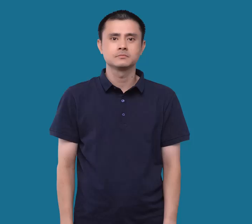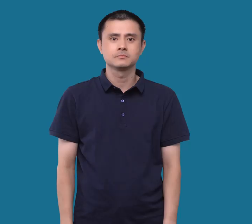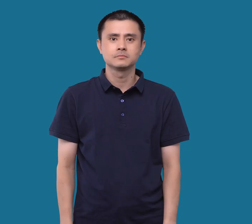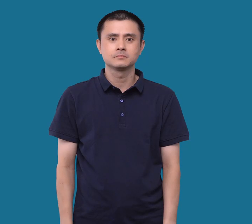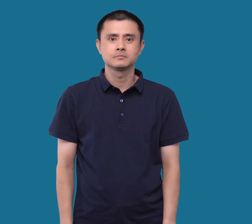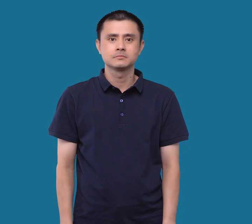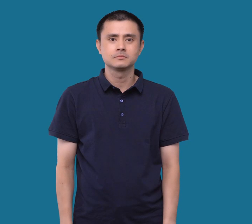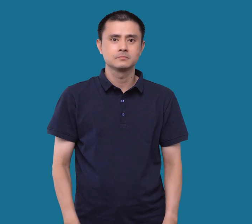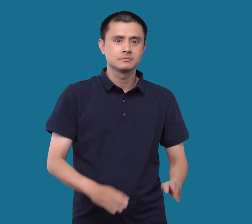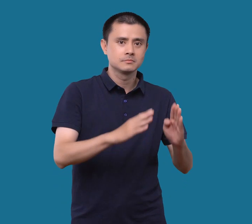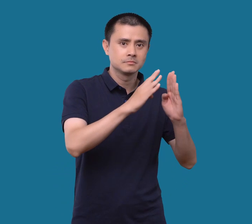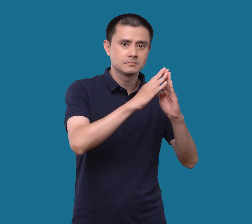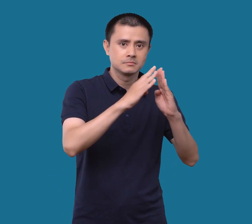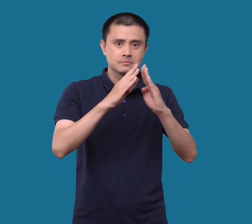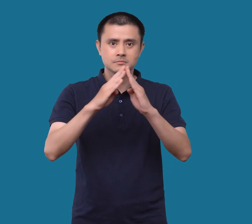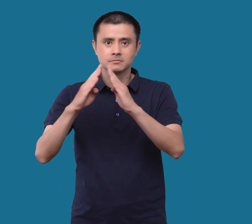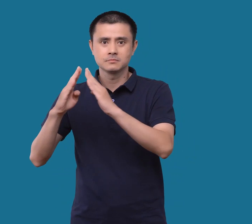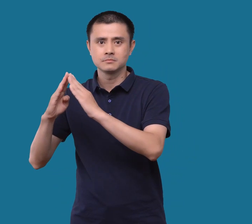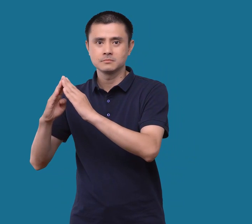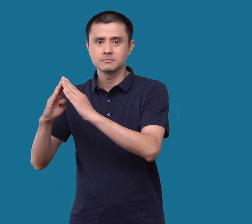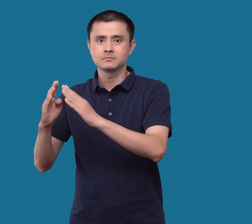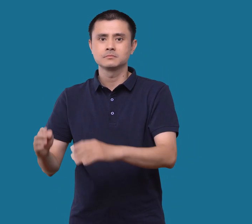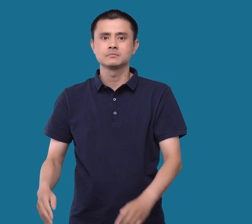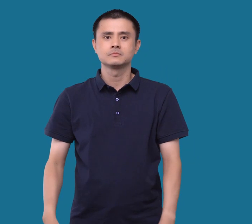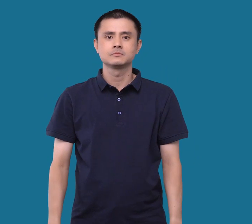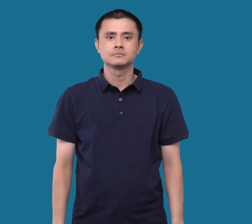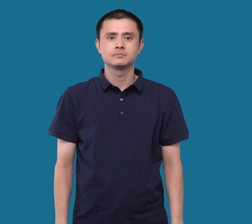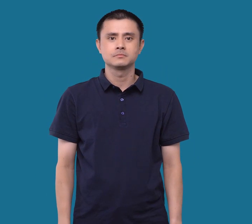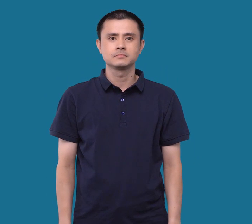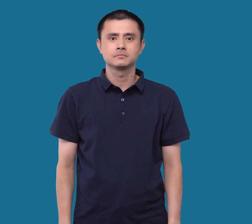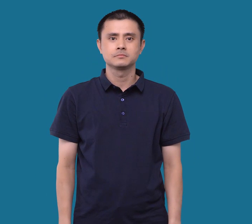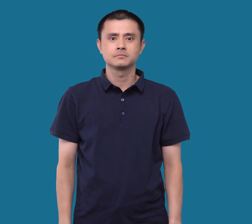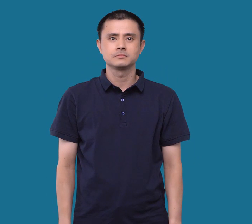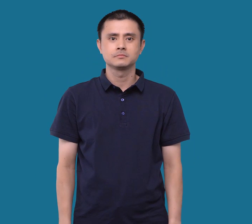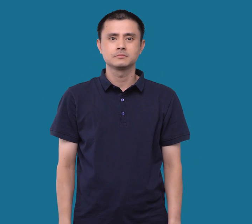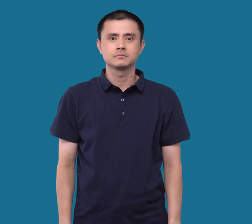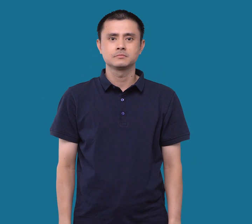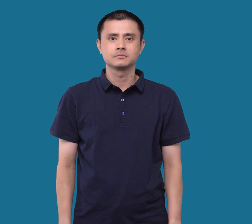buôn làng